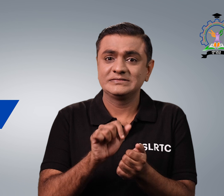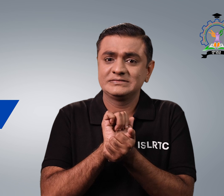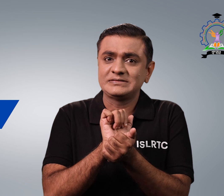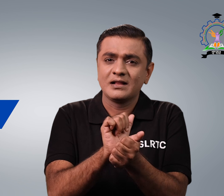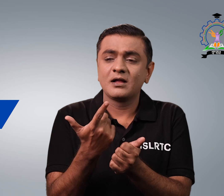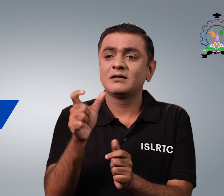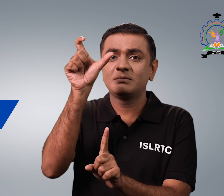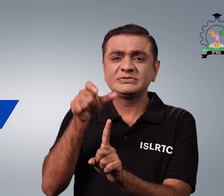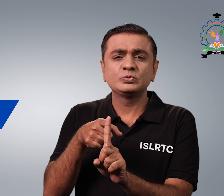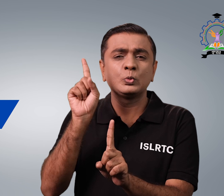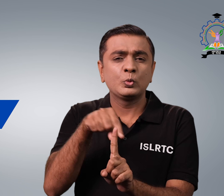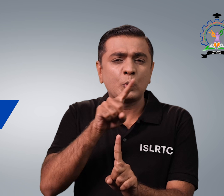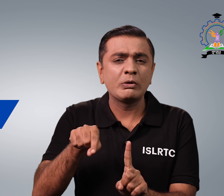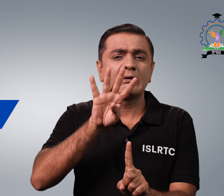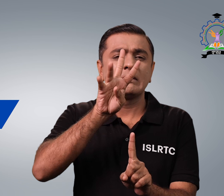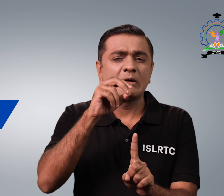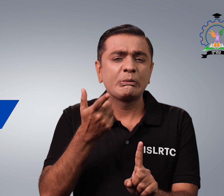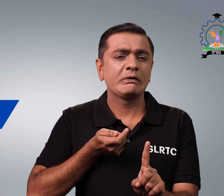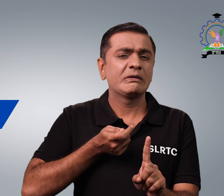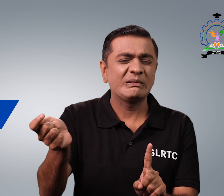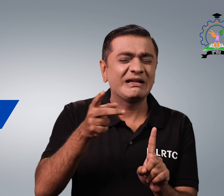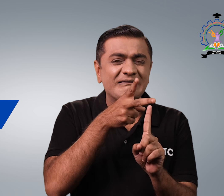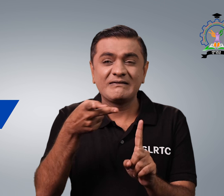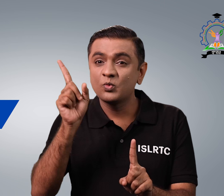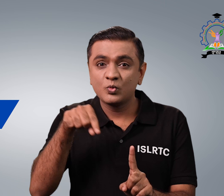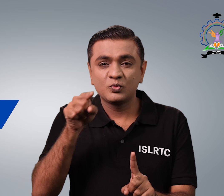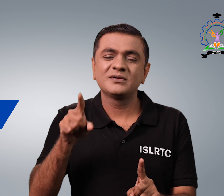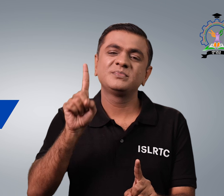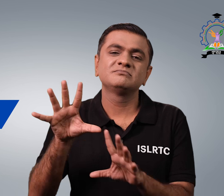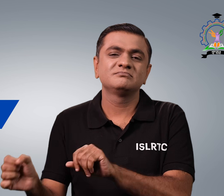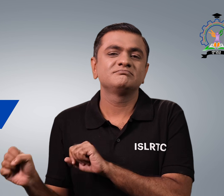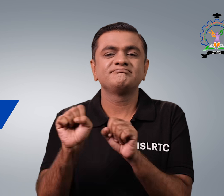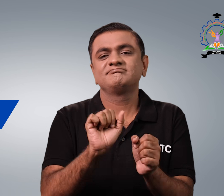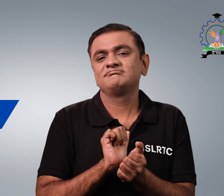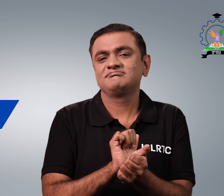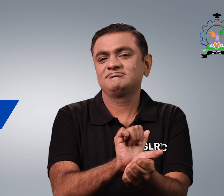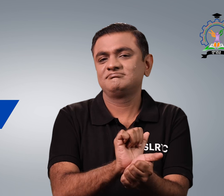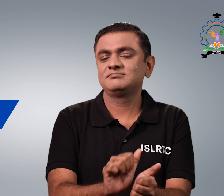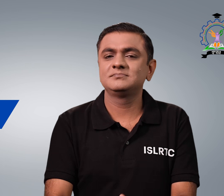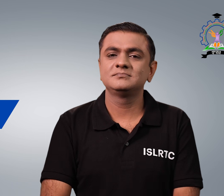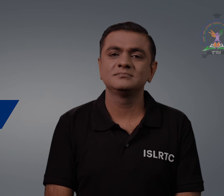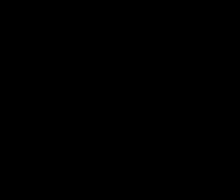Imprisonment means being put an individual in jail for any crime or wrongdoing.